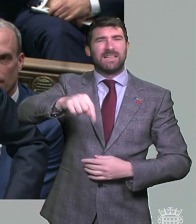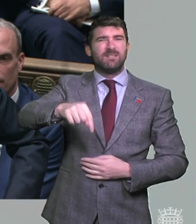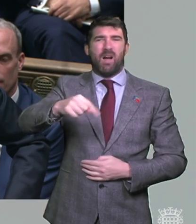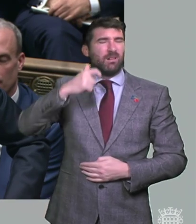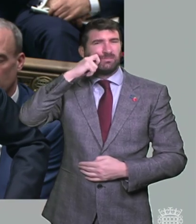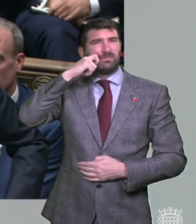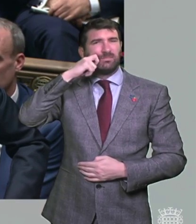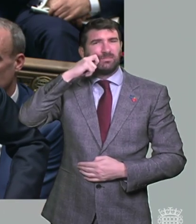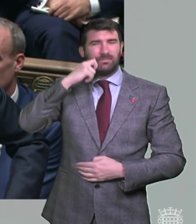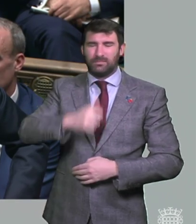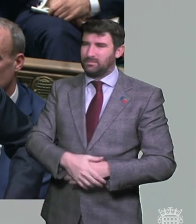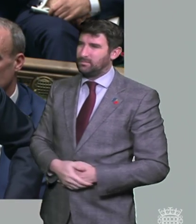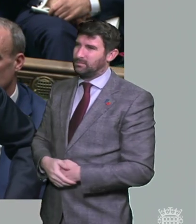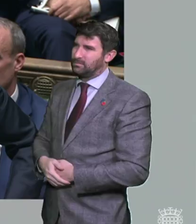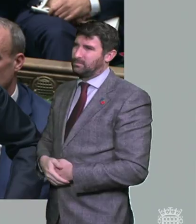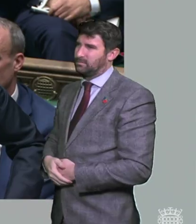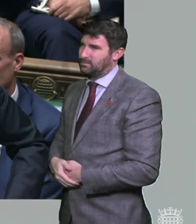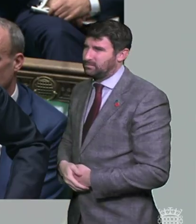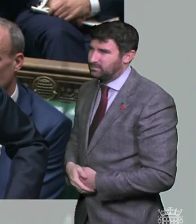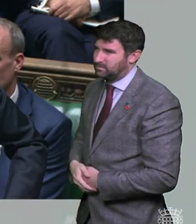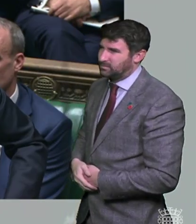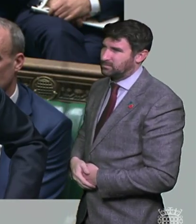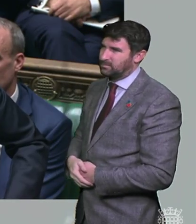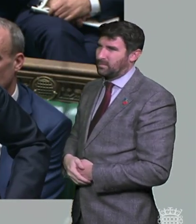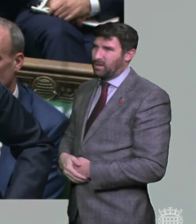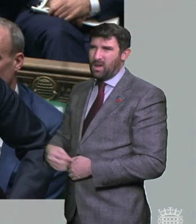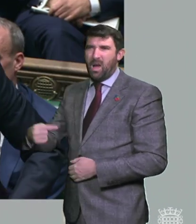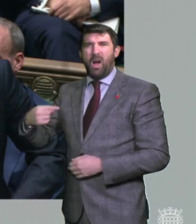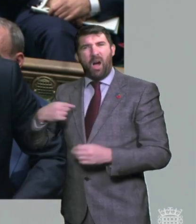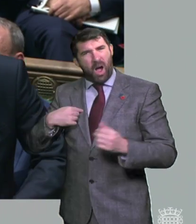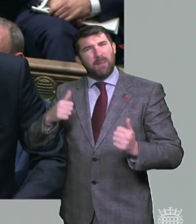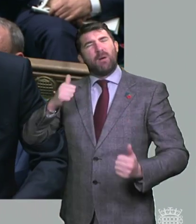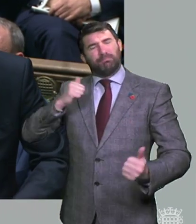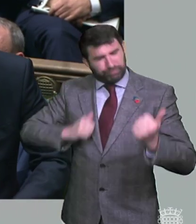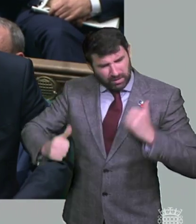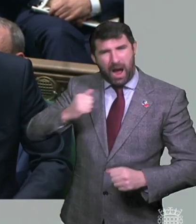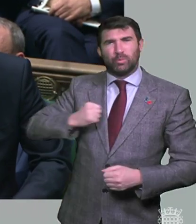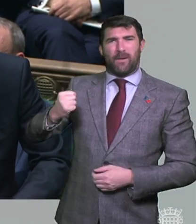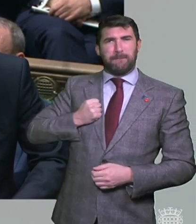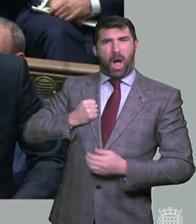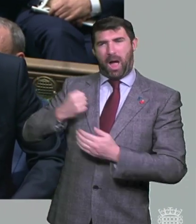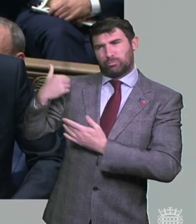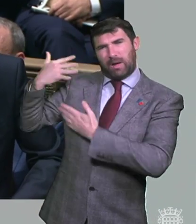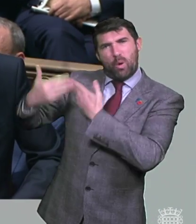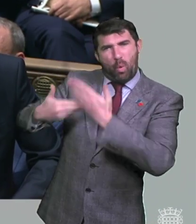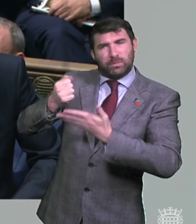I am proud of my and this Government’s track record in supporting the most vulnerable in our society, and that will always continue.